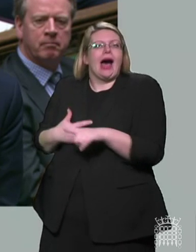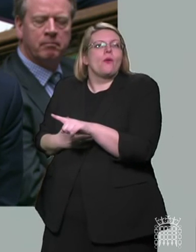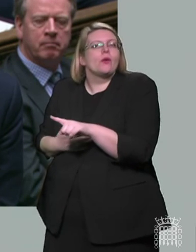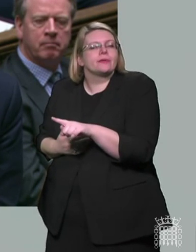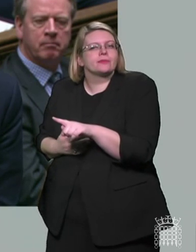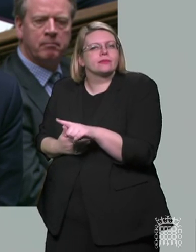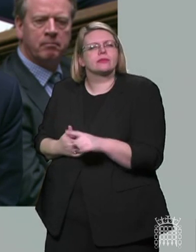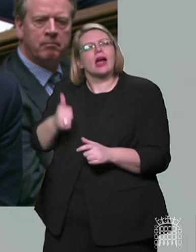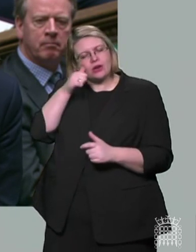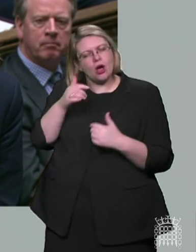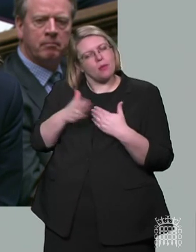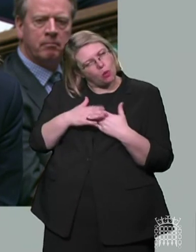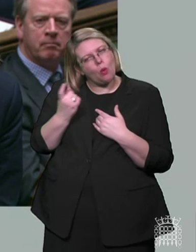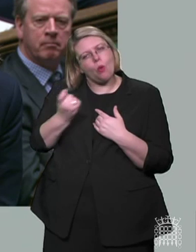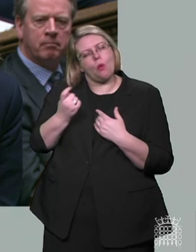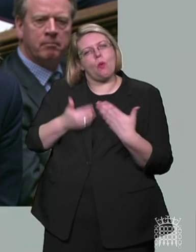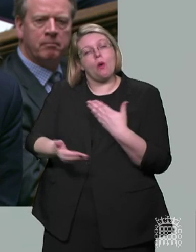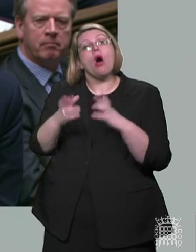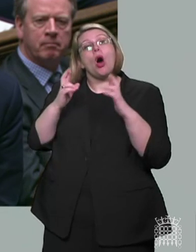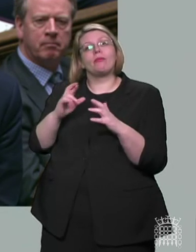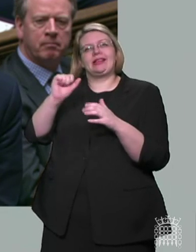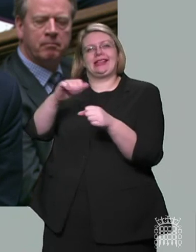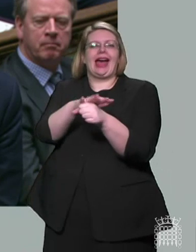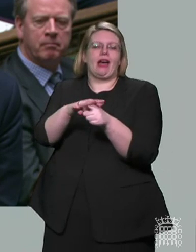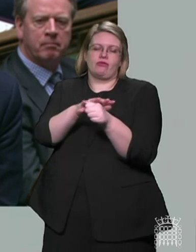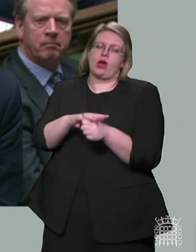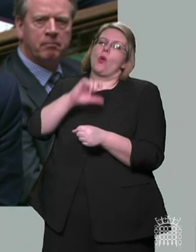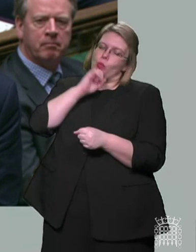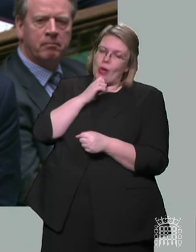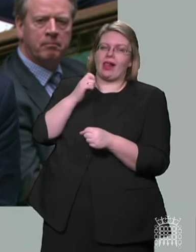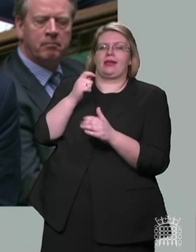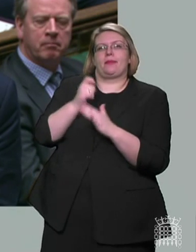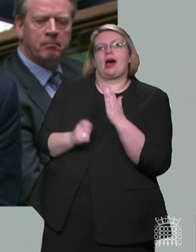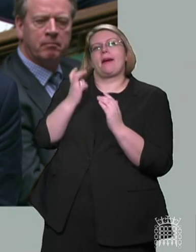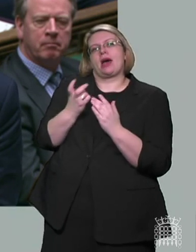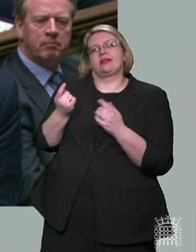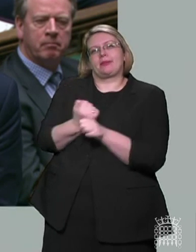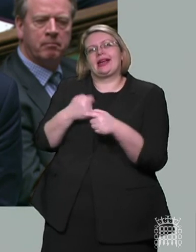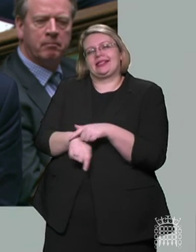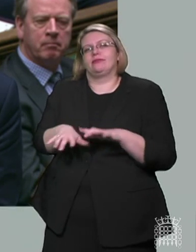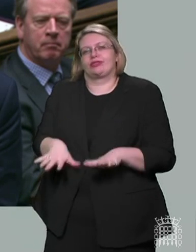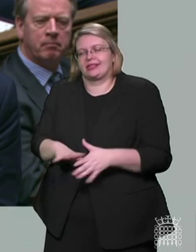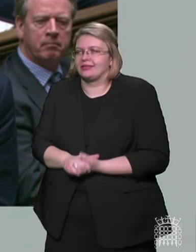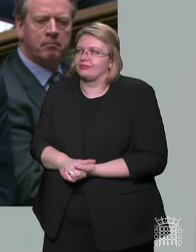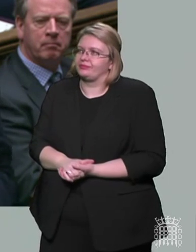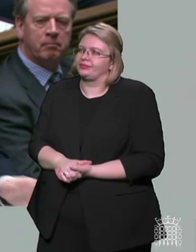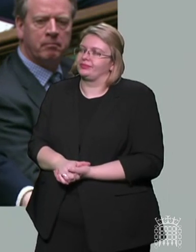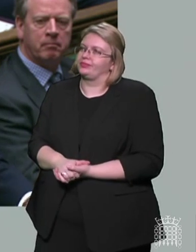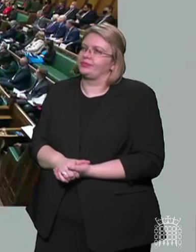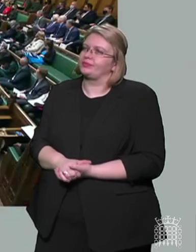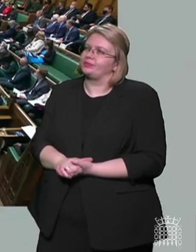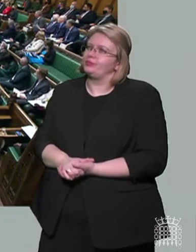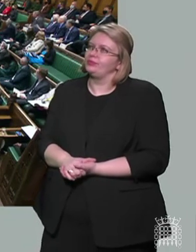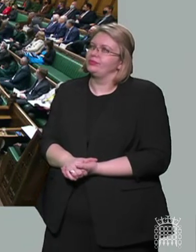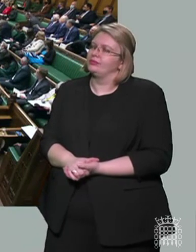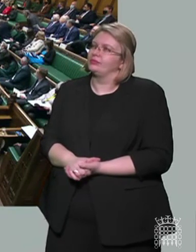We all want to see more of that, and I hope that Warrington will consider excellent UK bus manufacturers when it comes to its next contract.